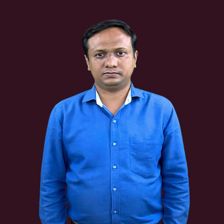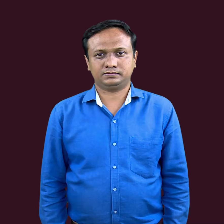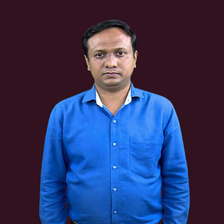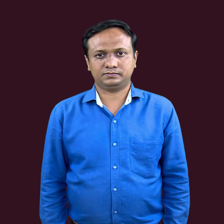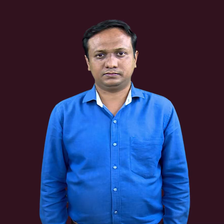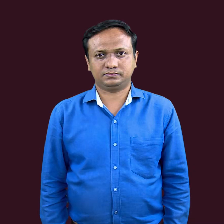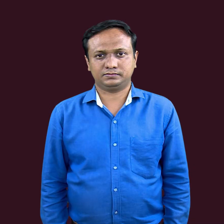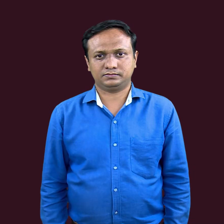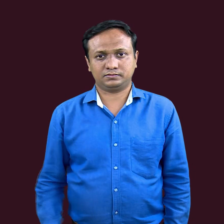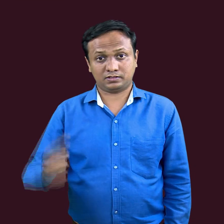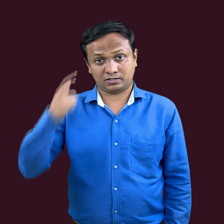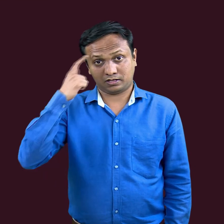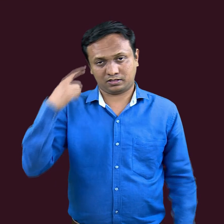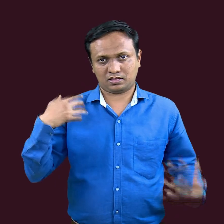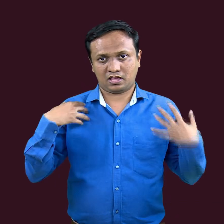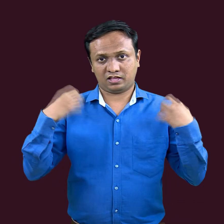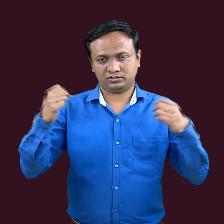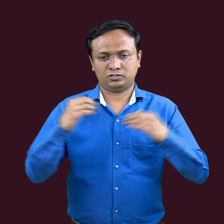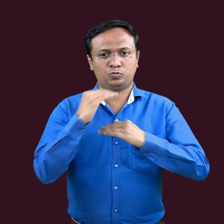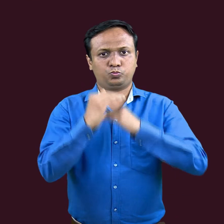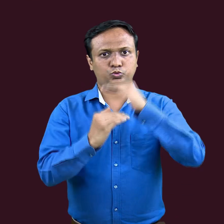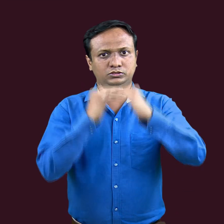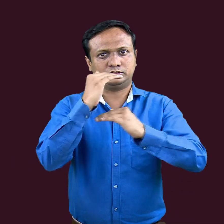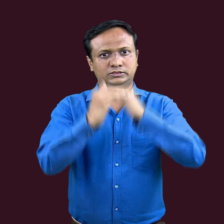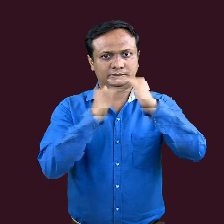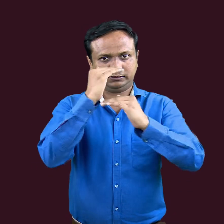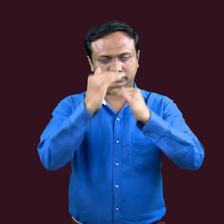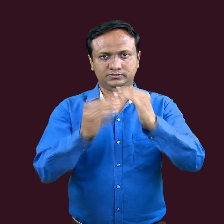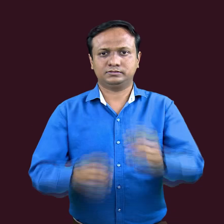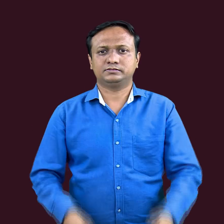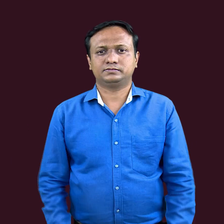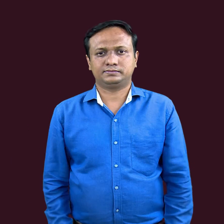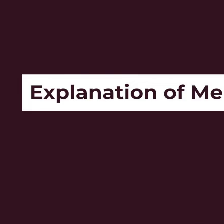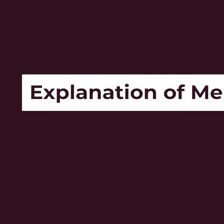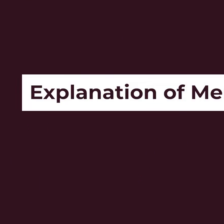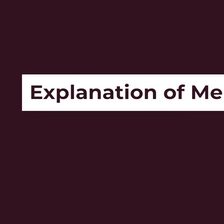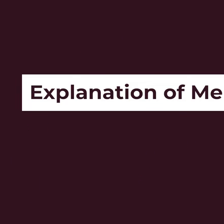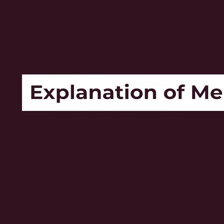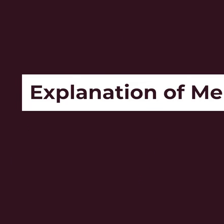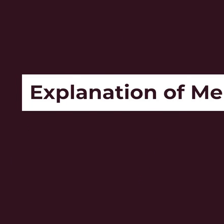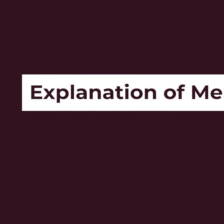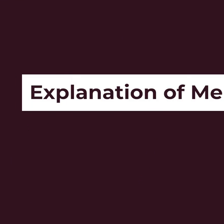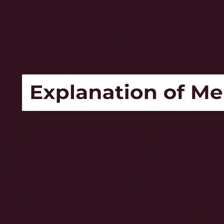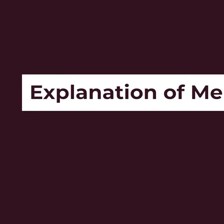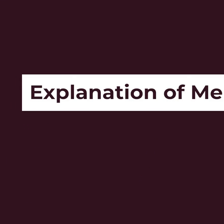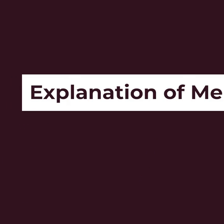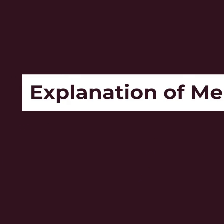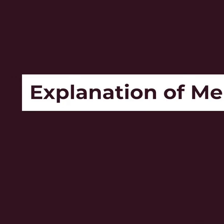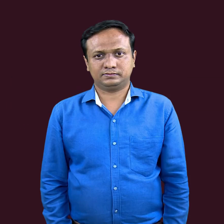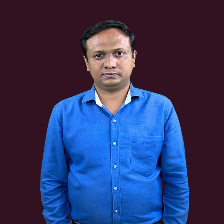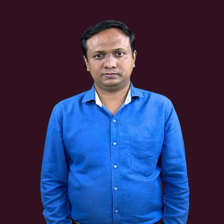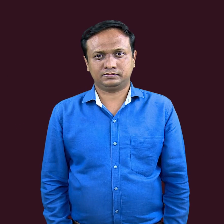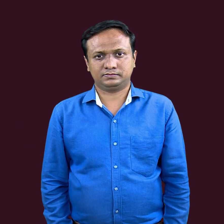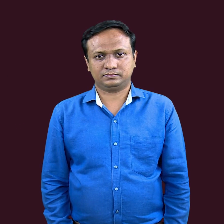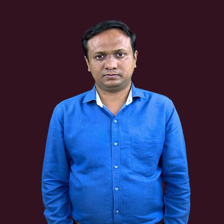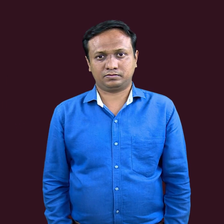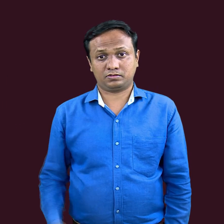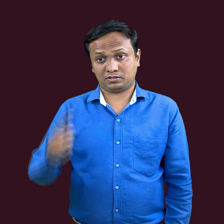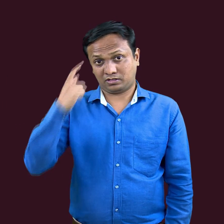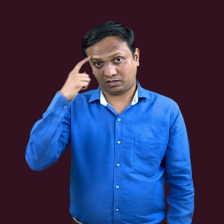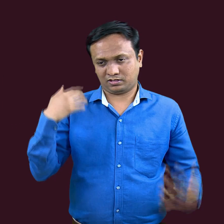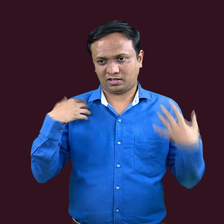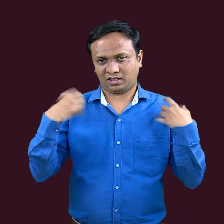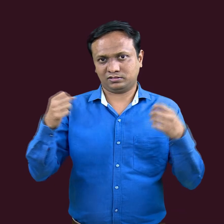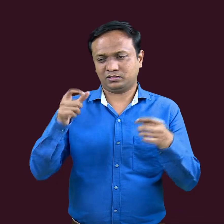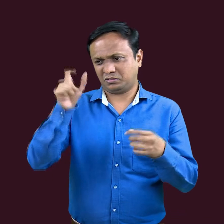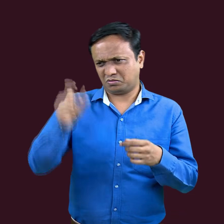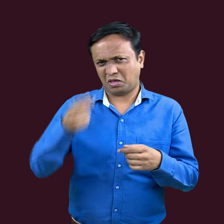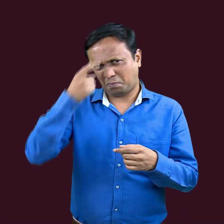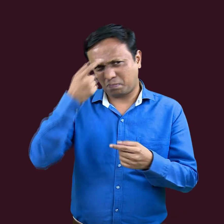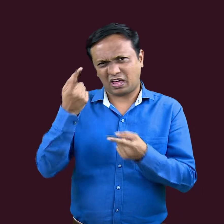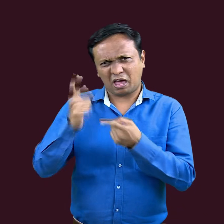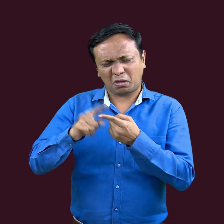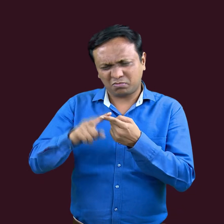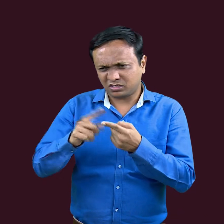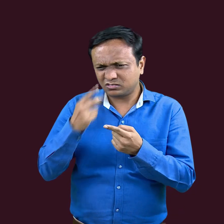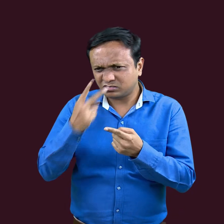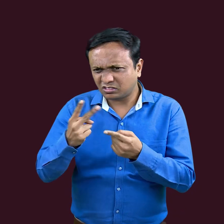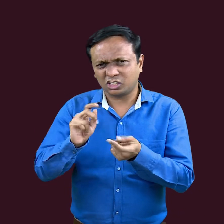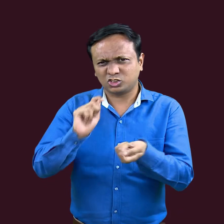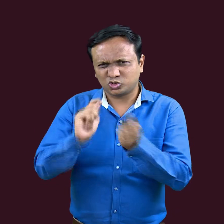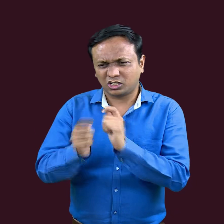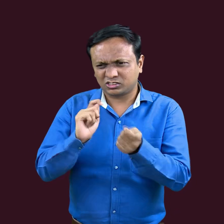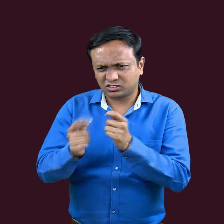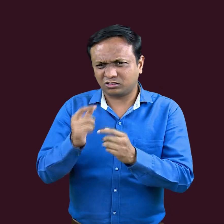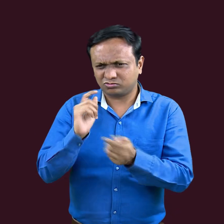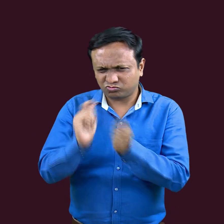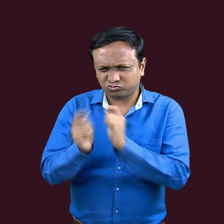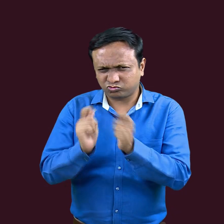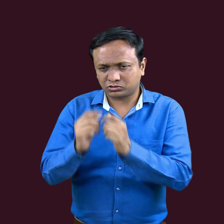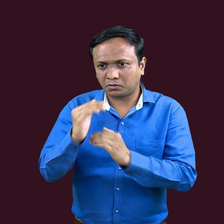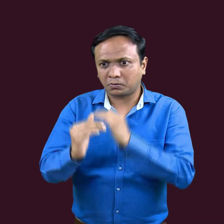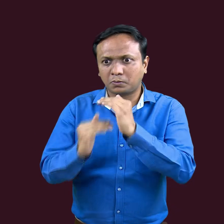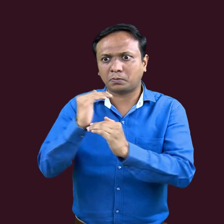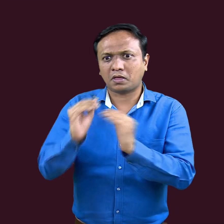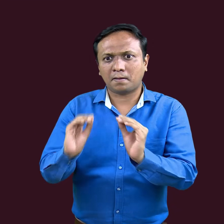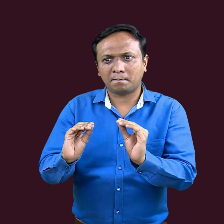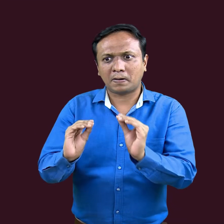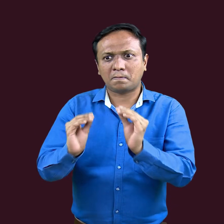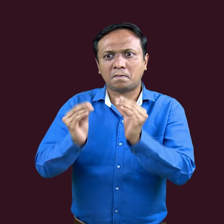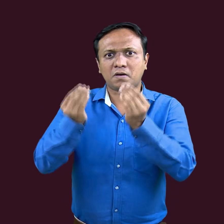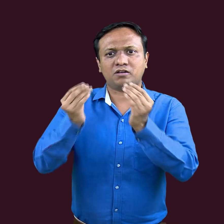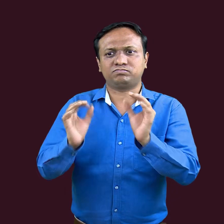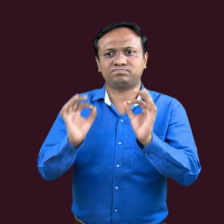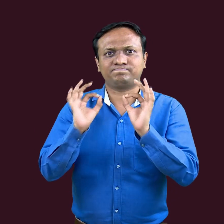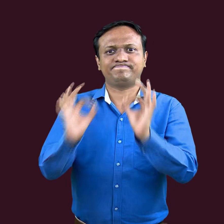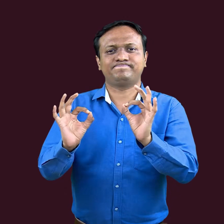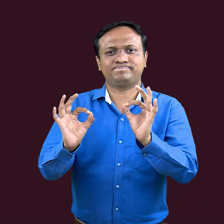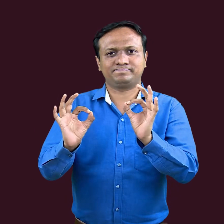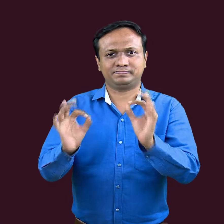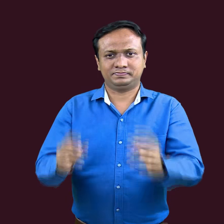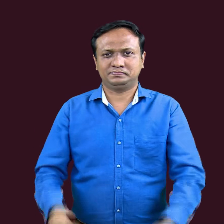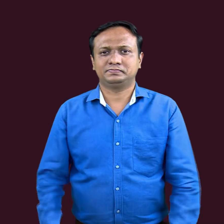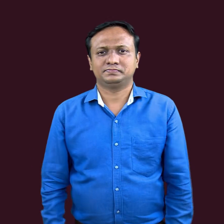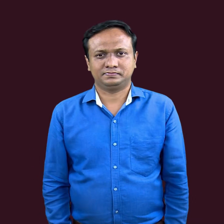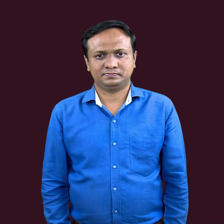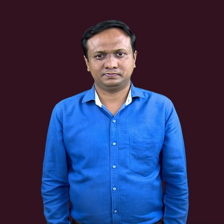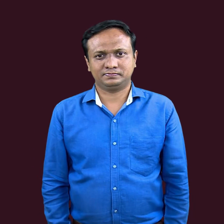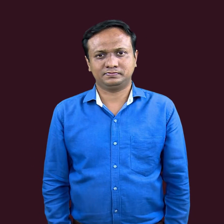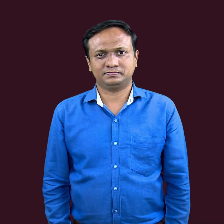Mental health promotion